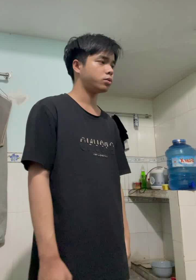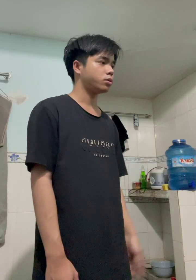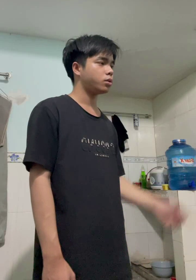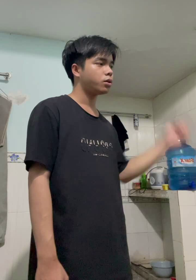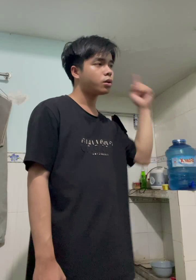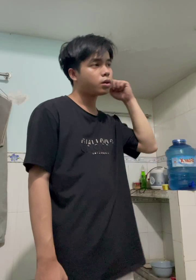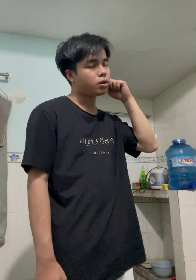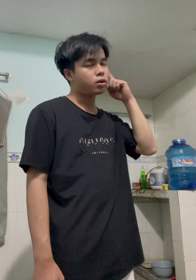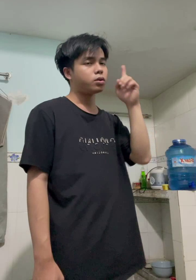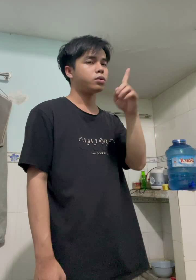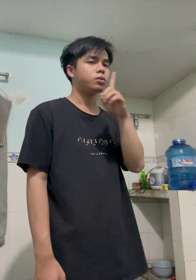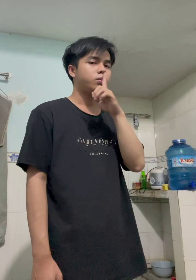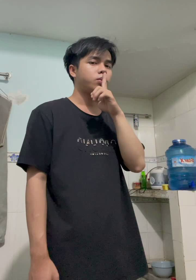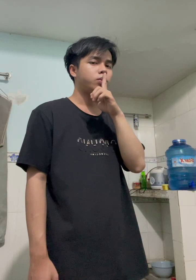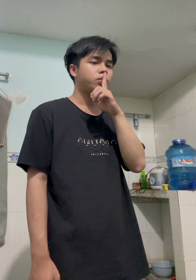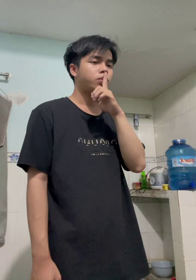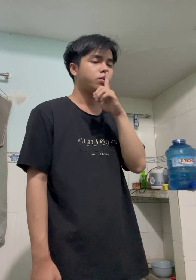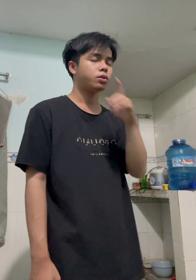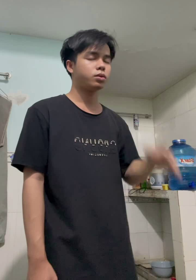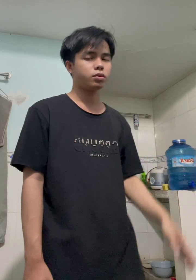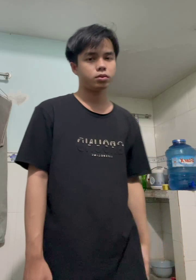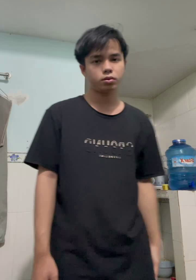diec